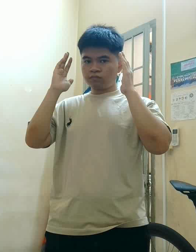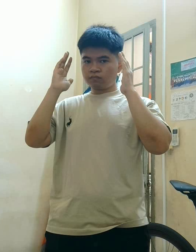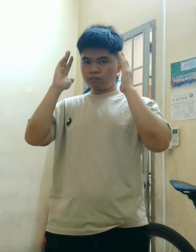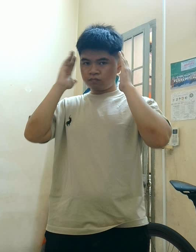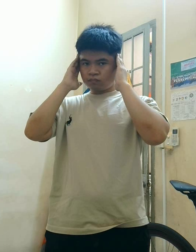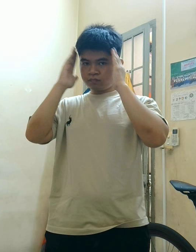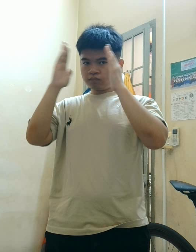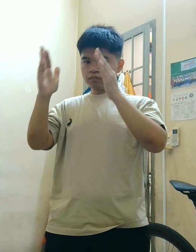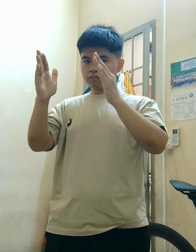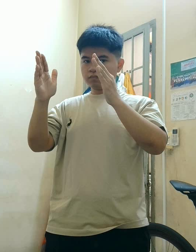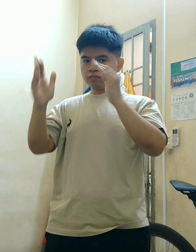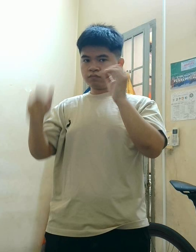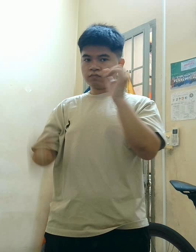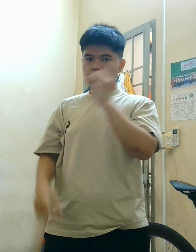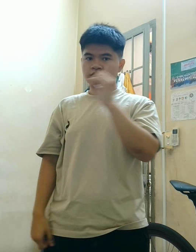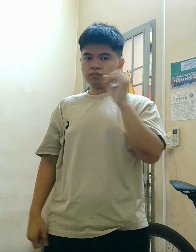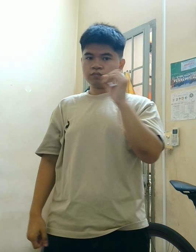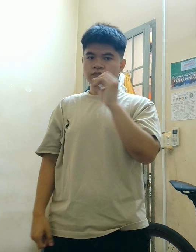khong quan tam